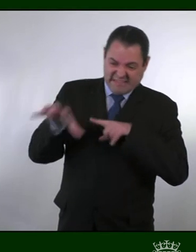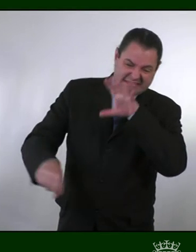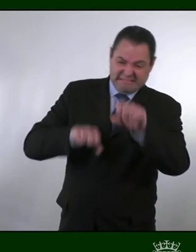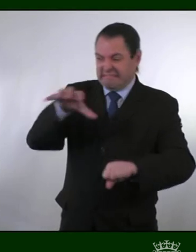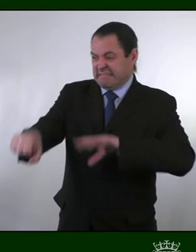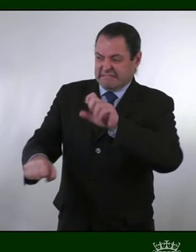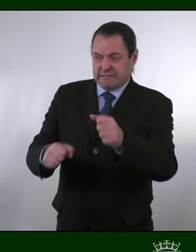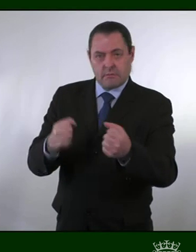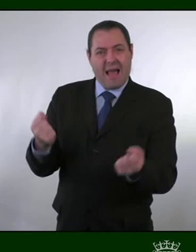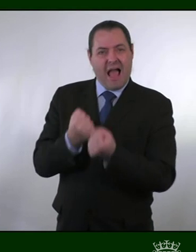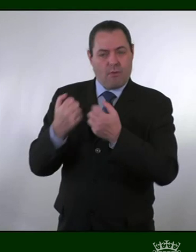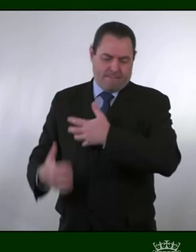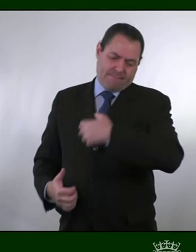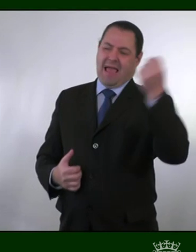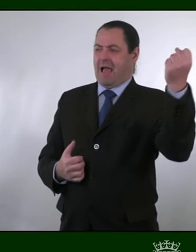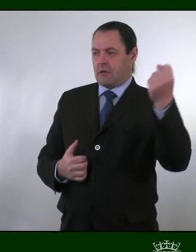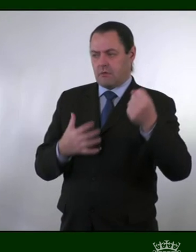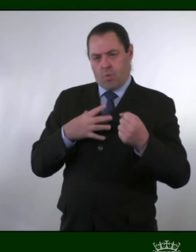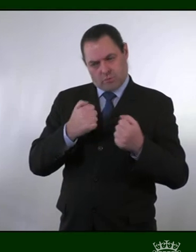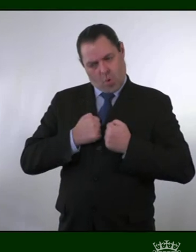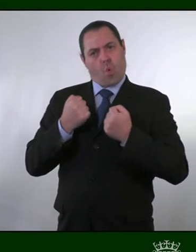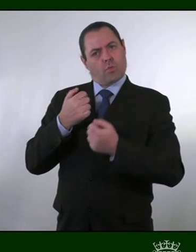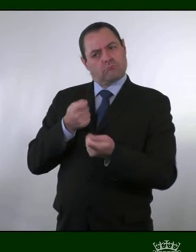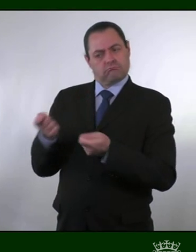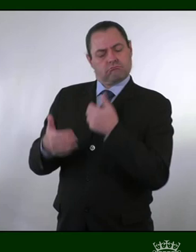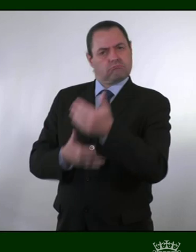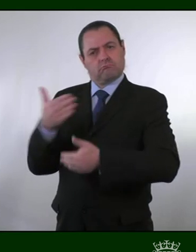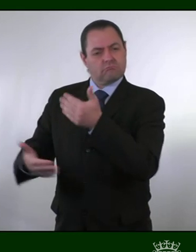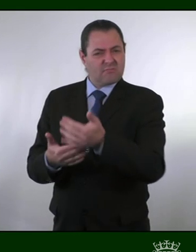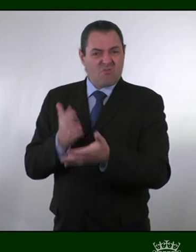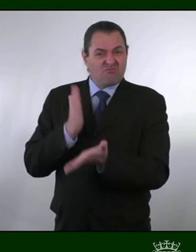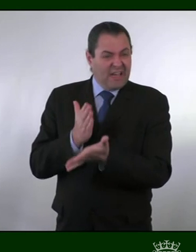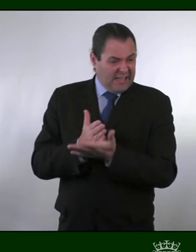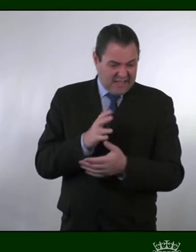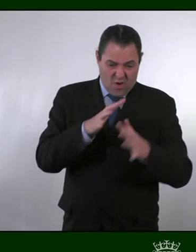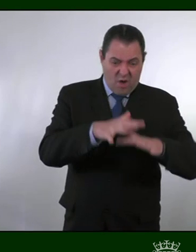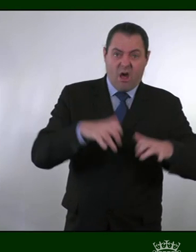The fact is that Scotland has been completely ignored by Westminster.